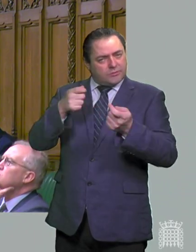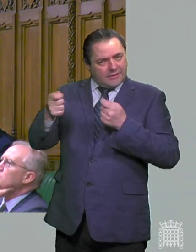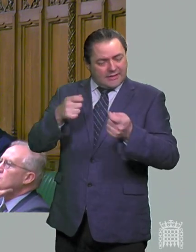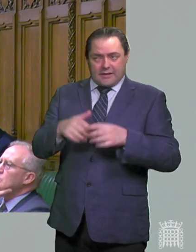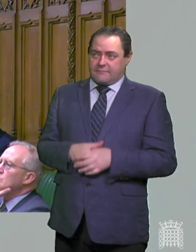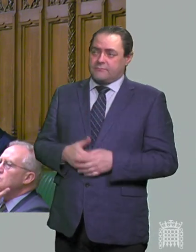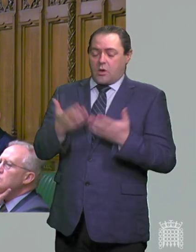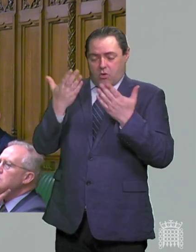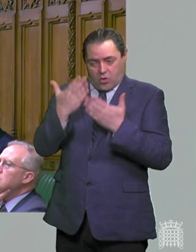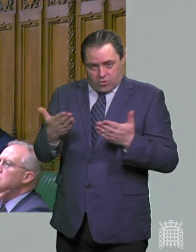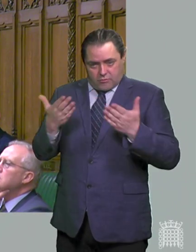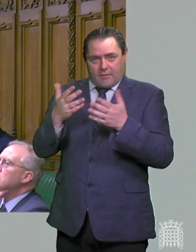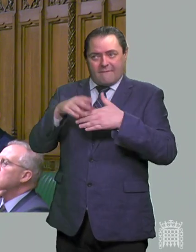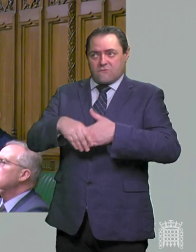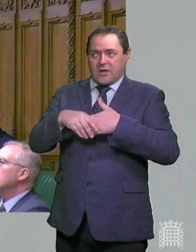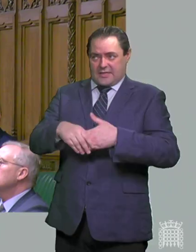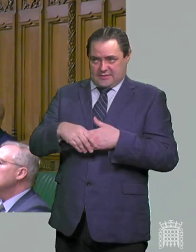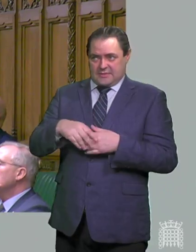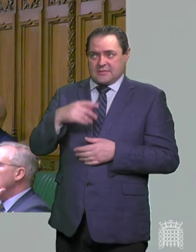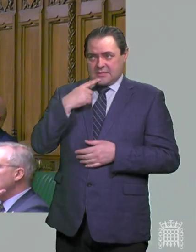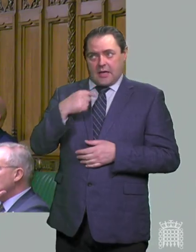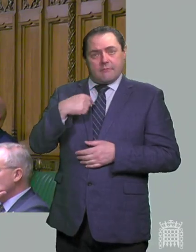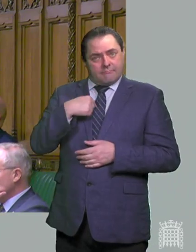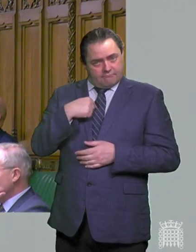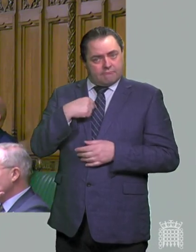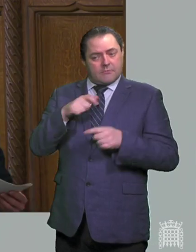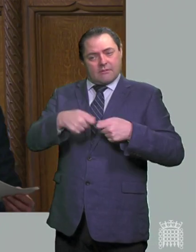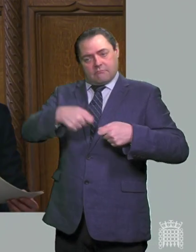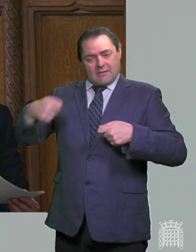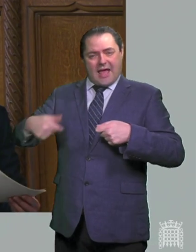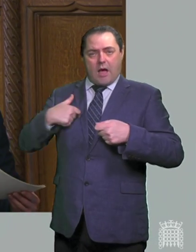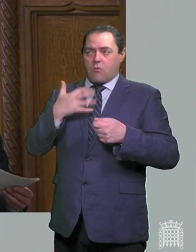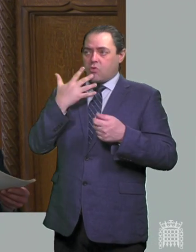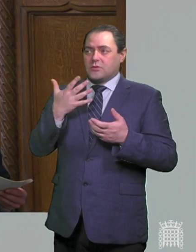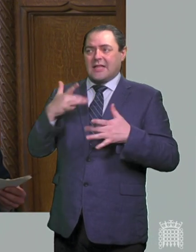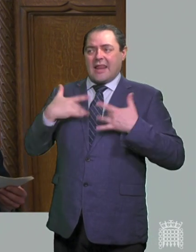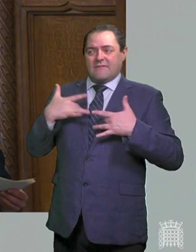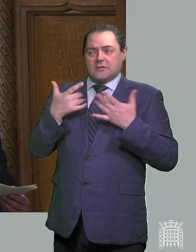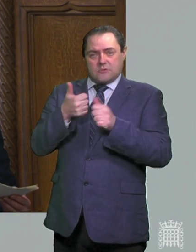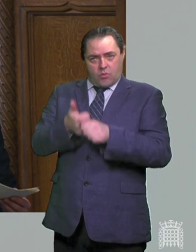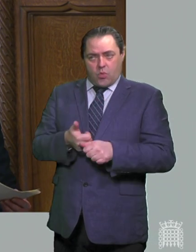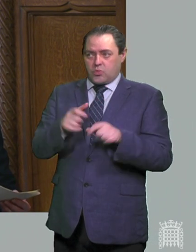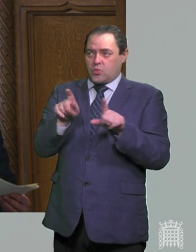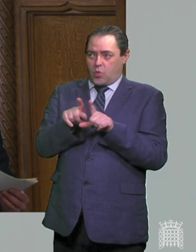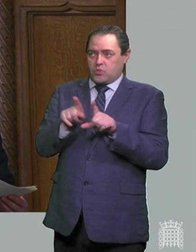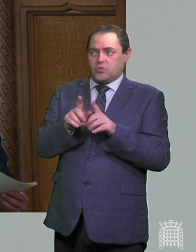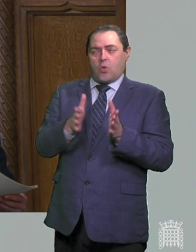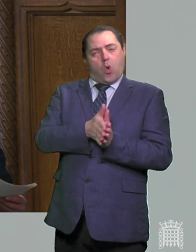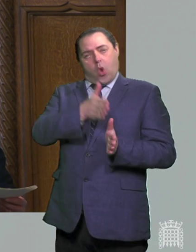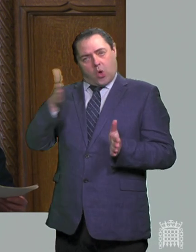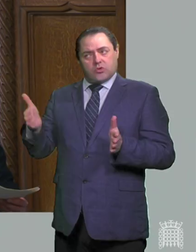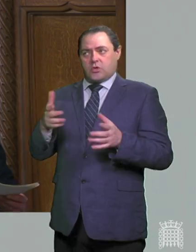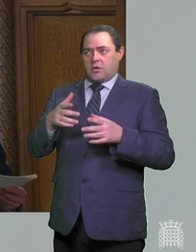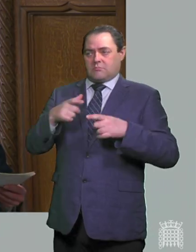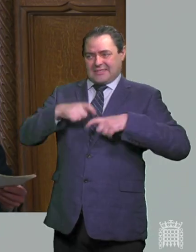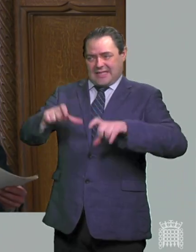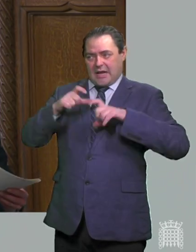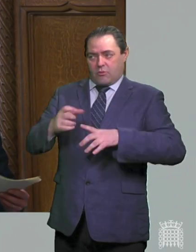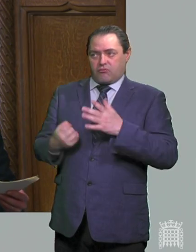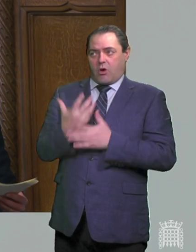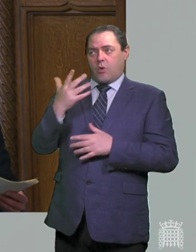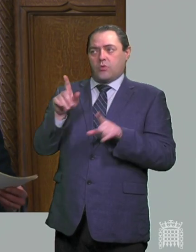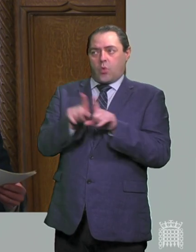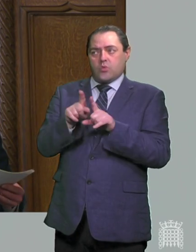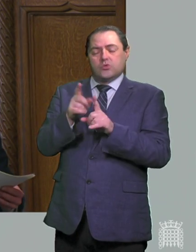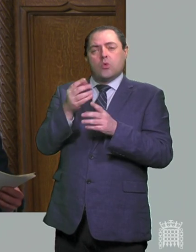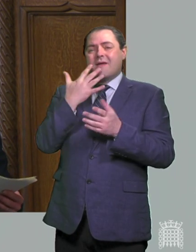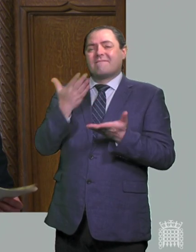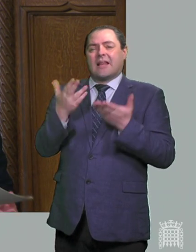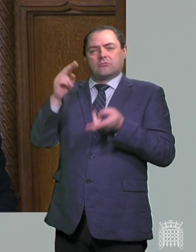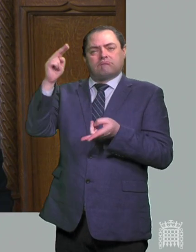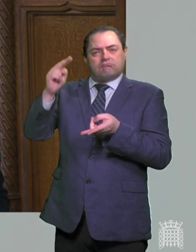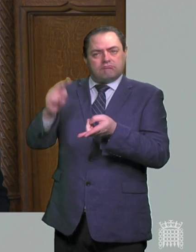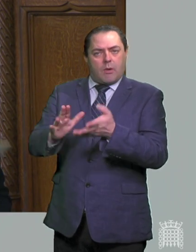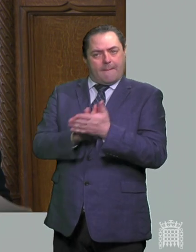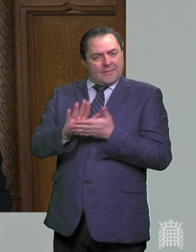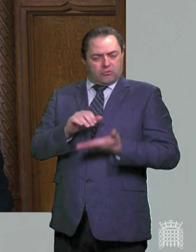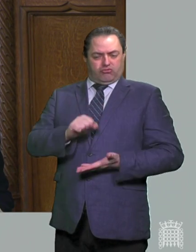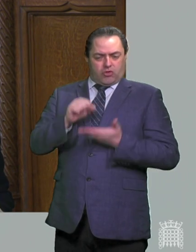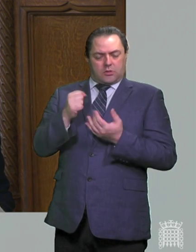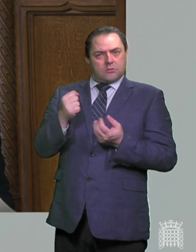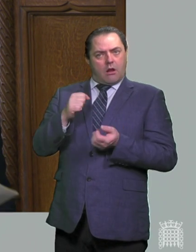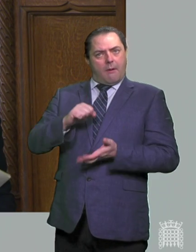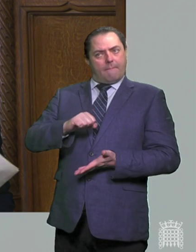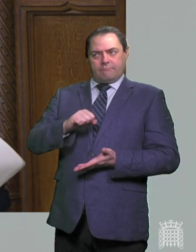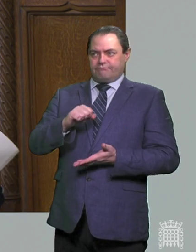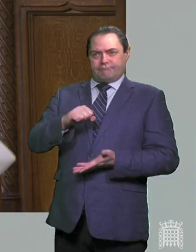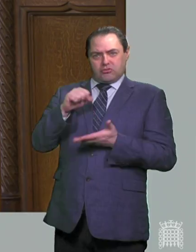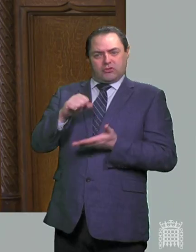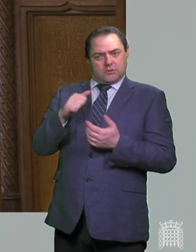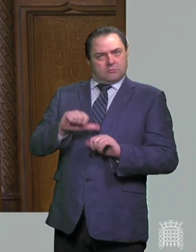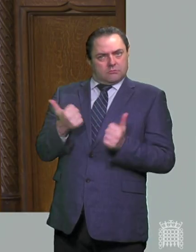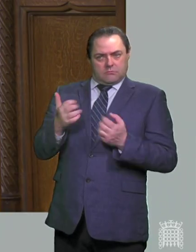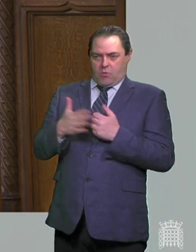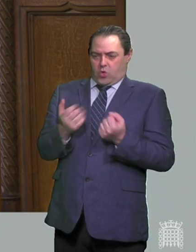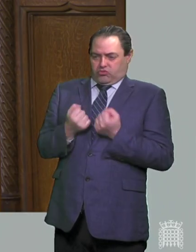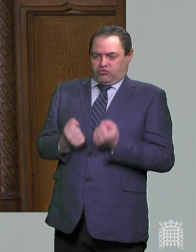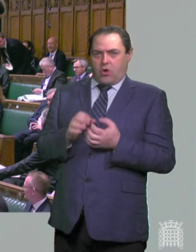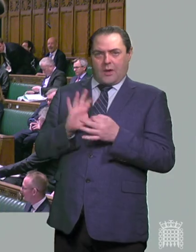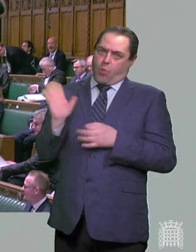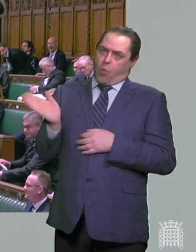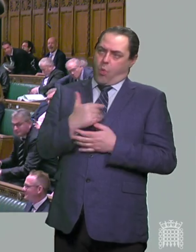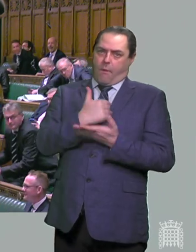Does my right honourable Friend agree that by extending our cost of living support and taking measures to deliver long-term sustainable growth while reducing inflation, the Chancellor’s Budget strengthened the Union by delivering for all parts of it?